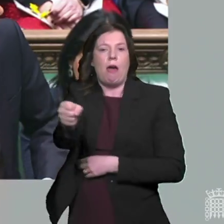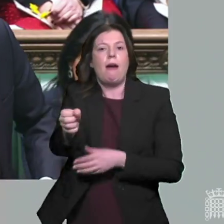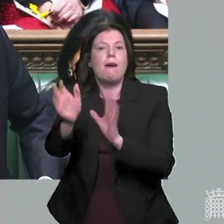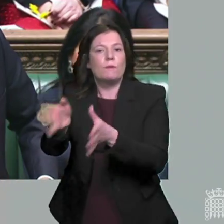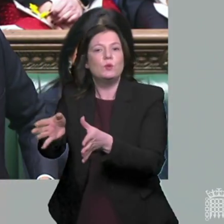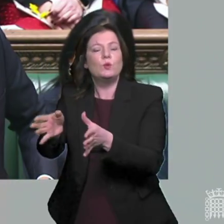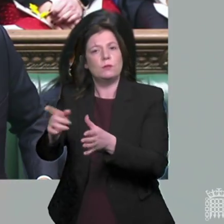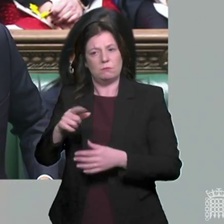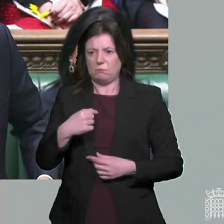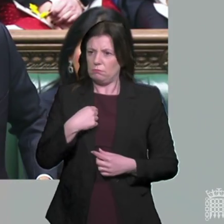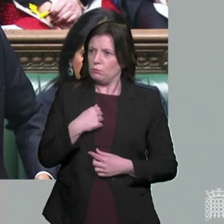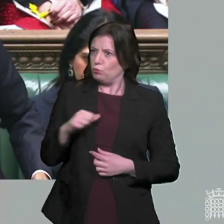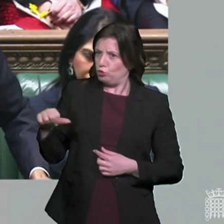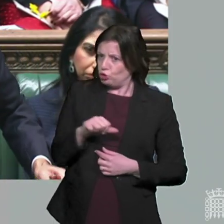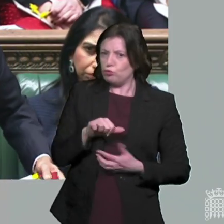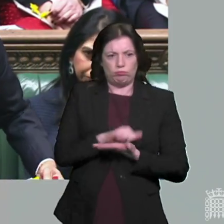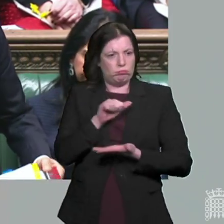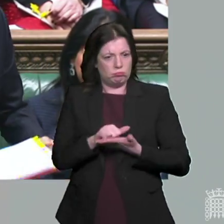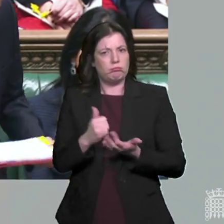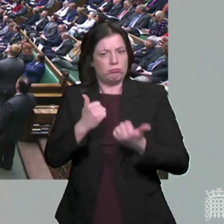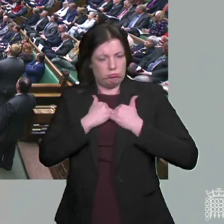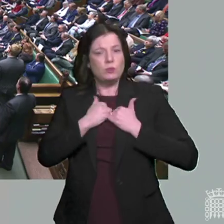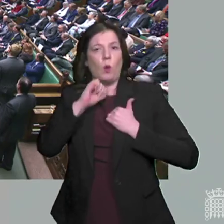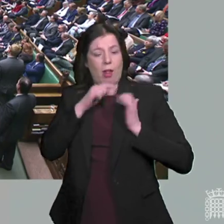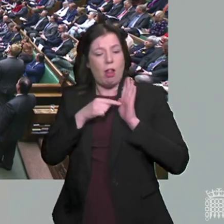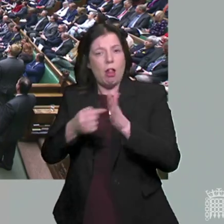That is the right and responsible way to tackle this problem.